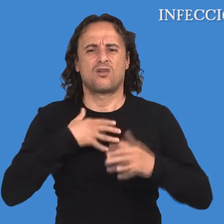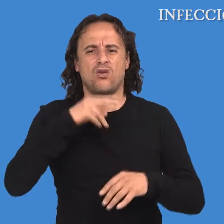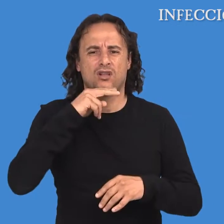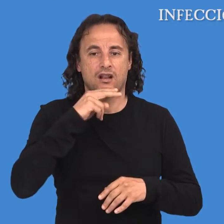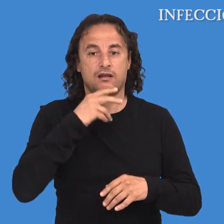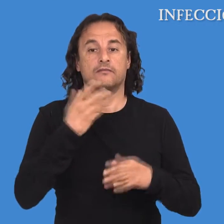pis